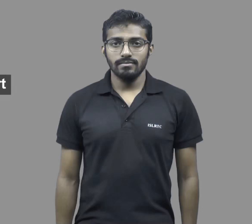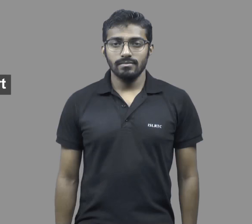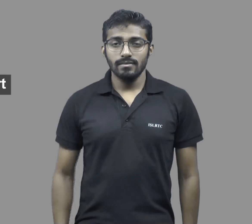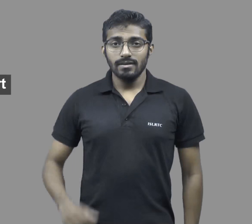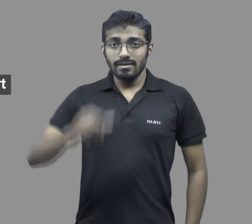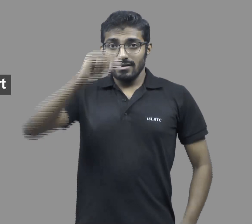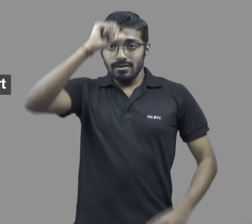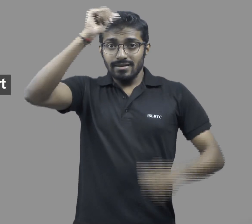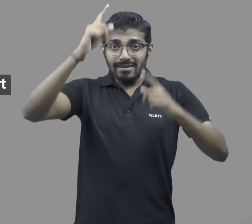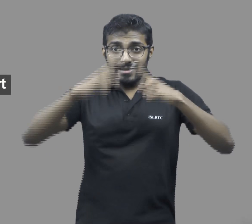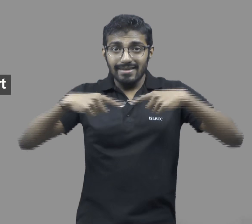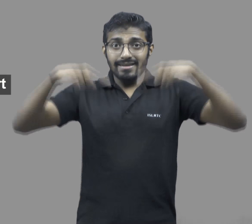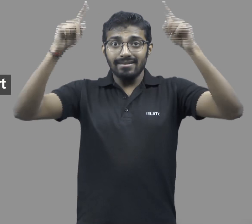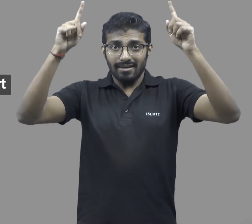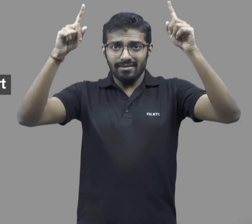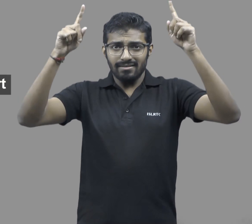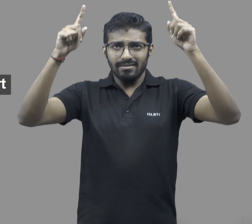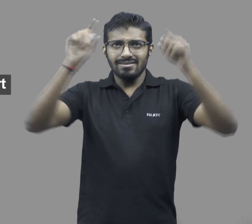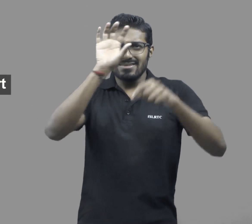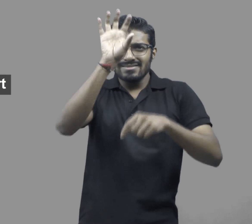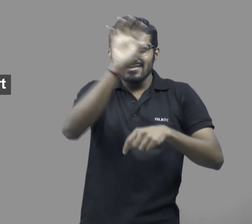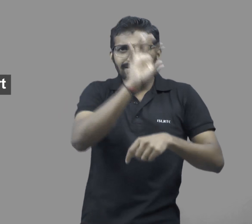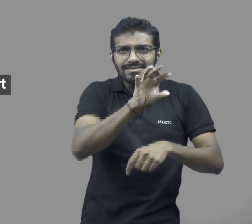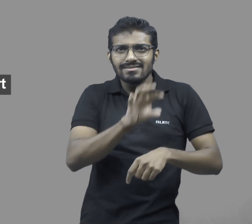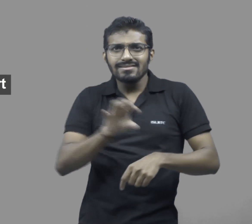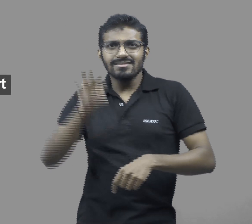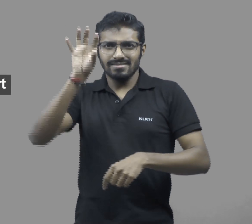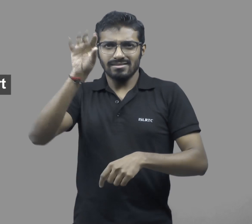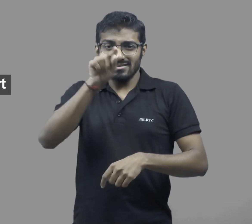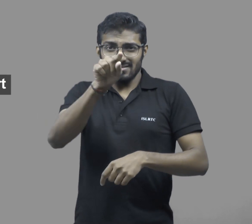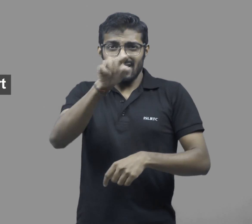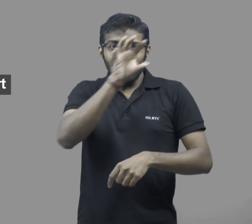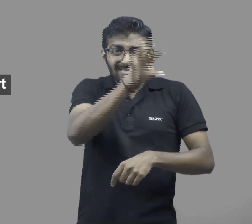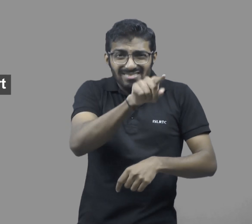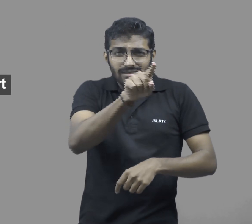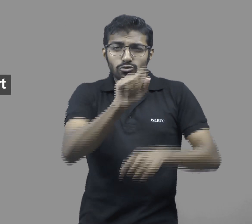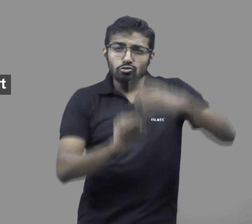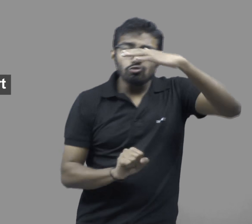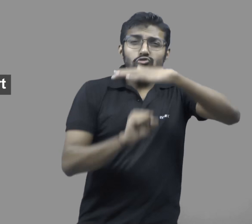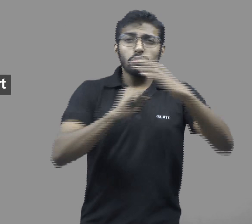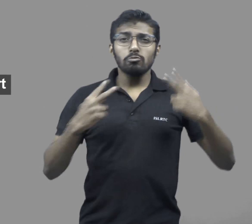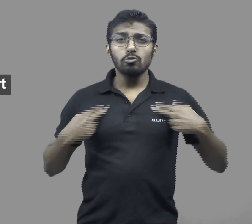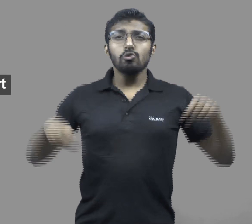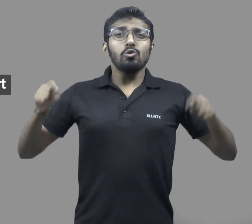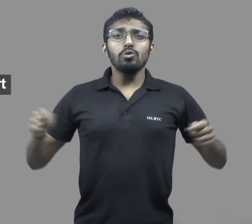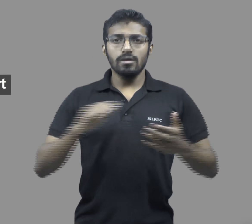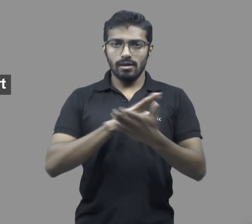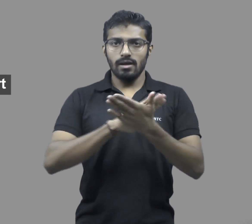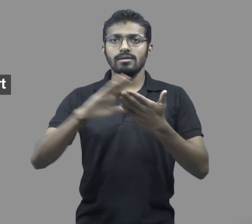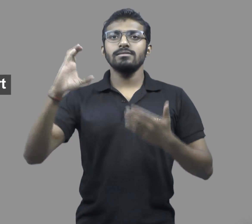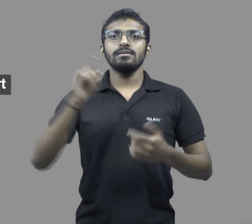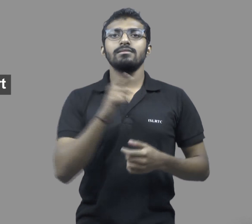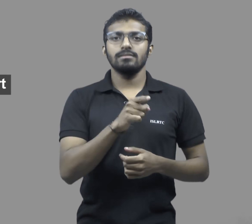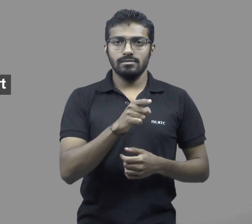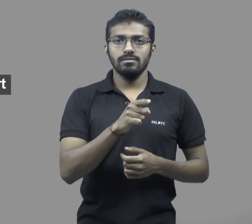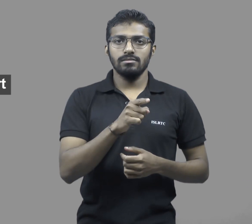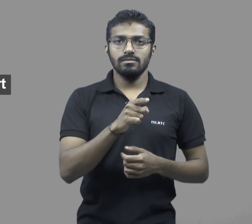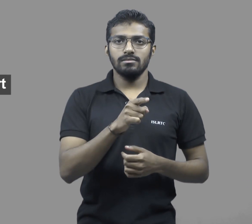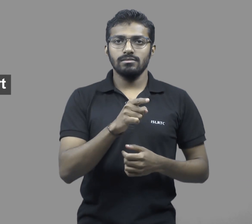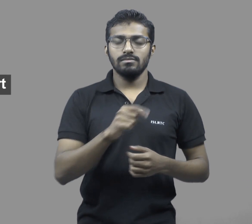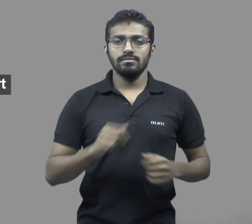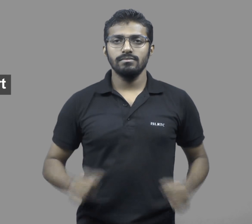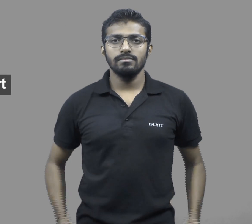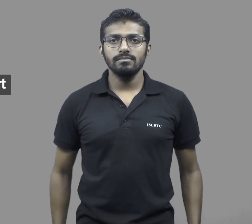High Court